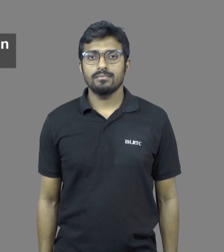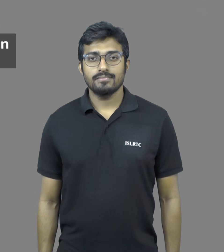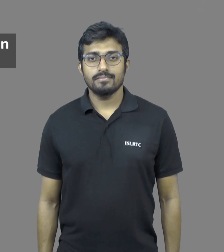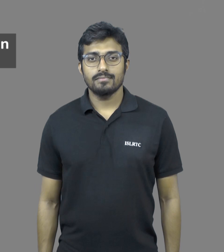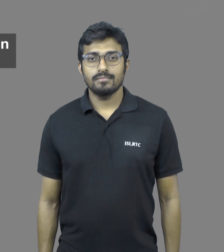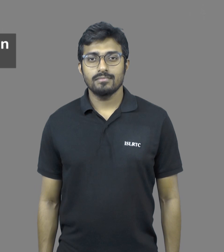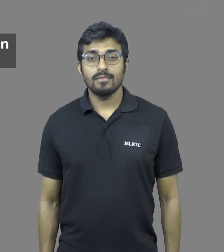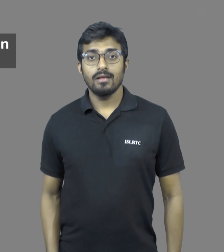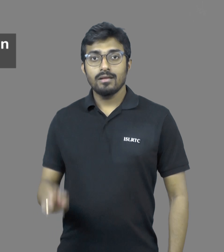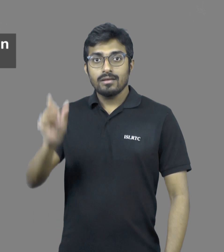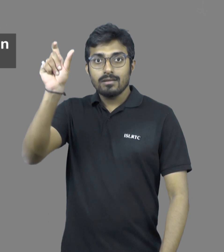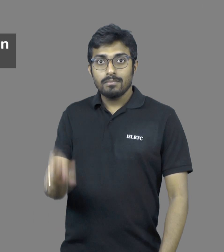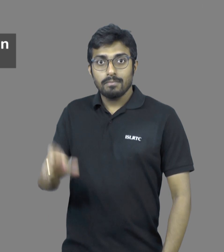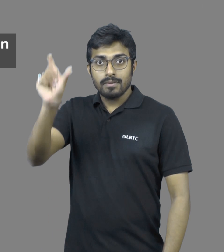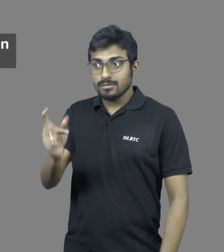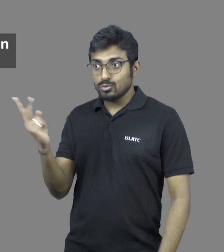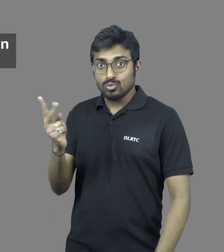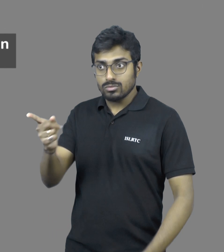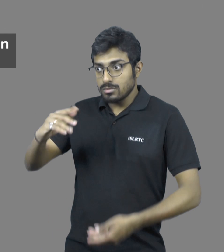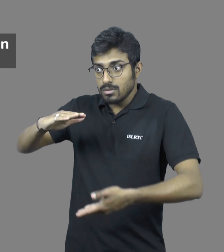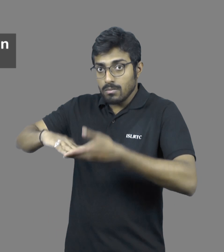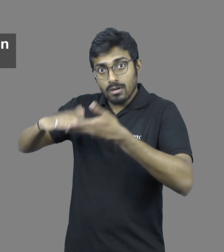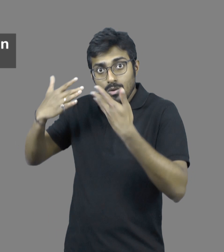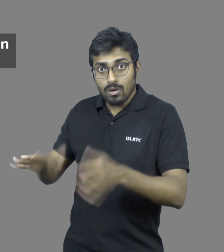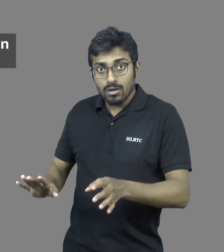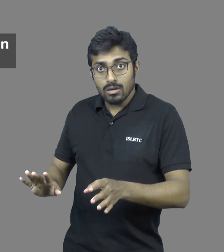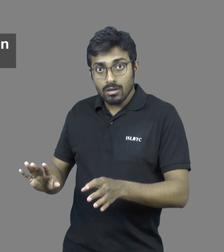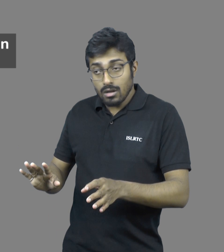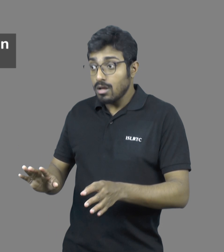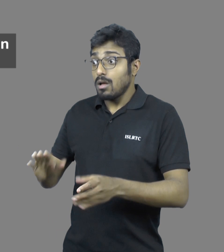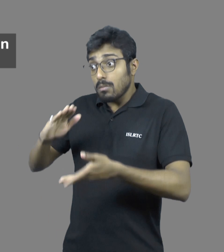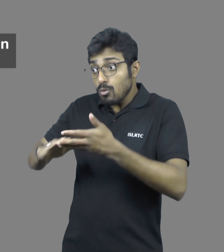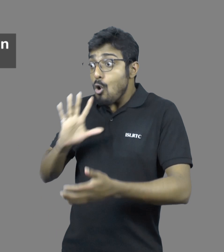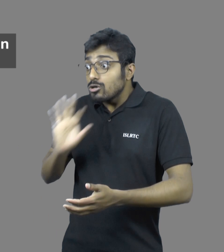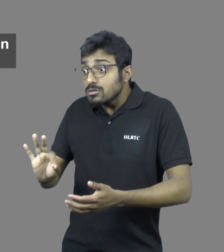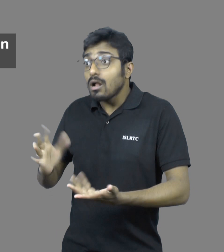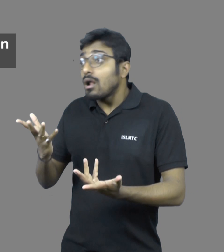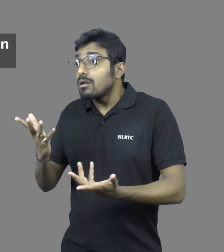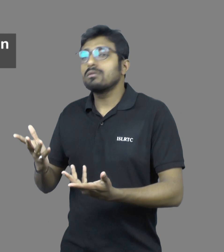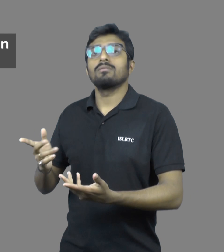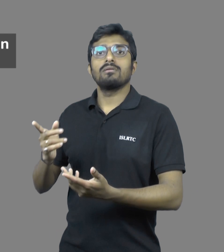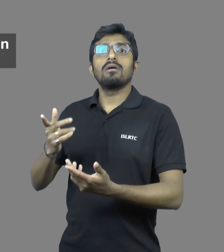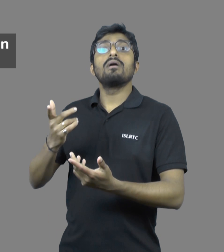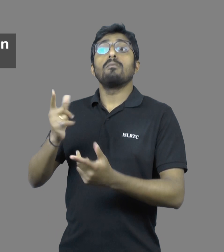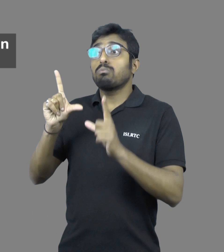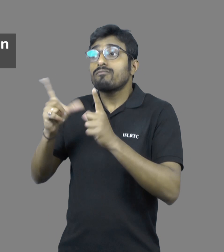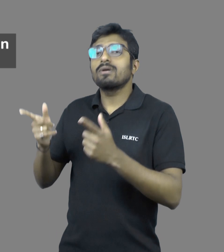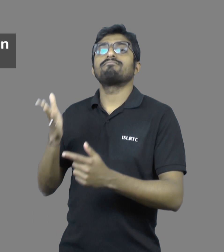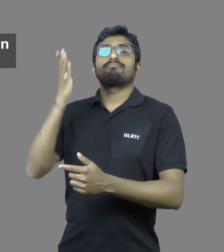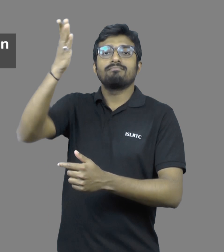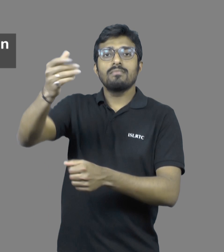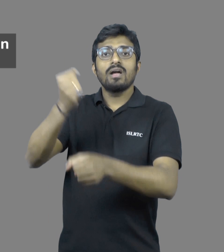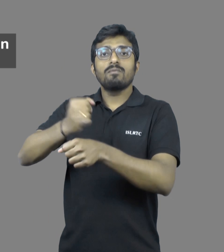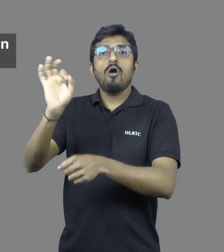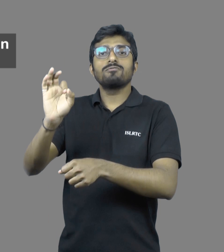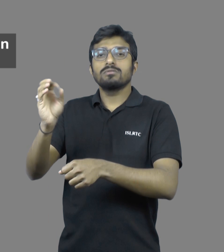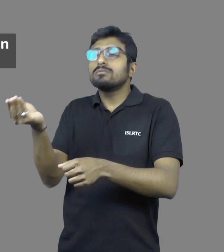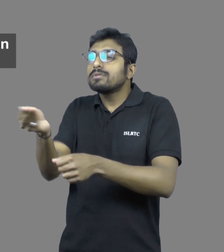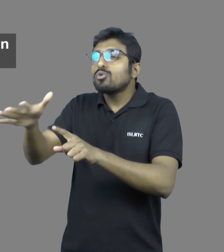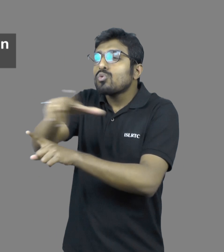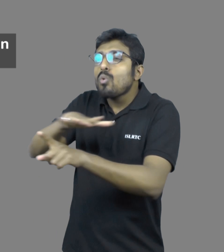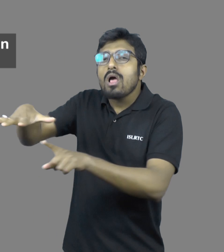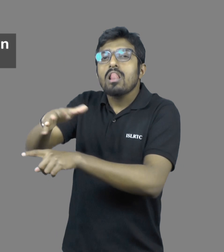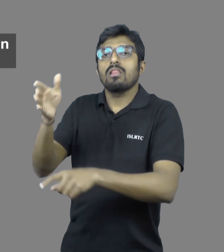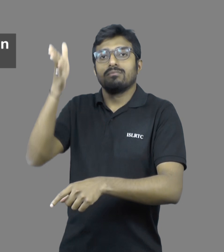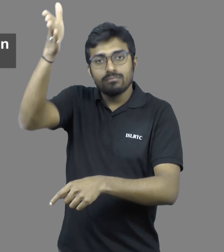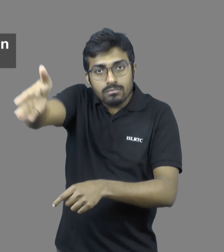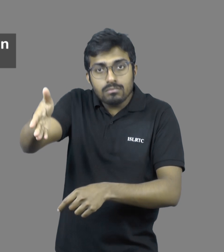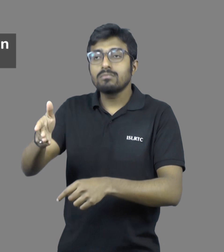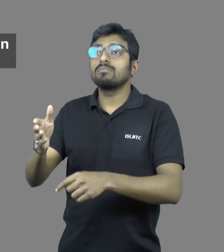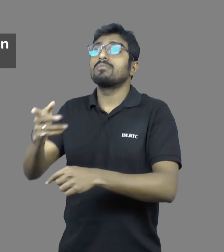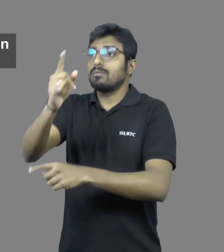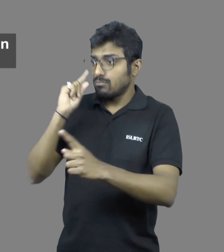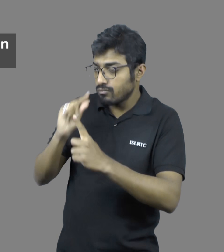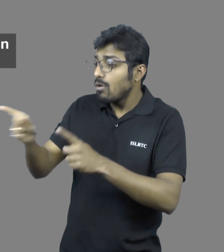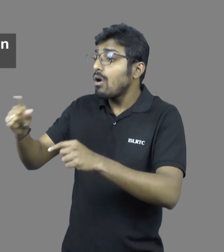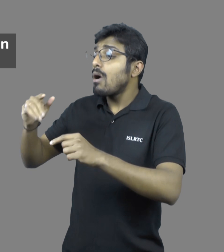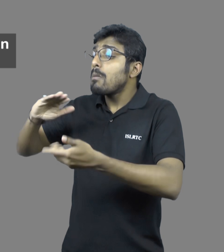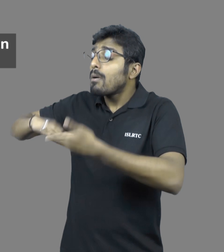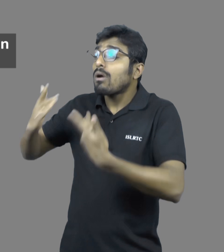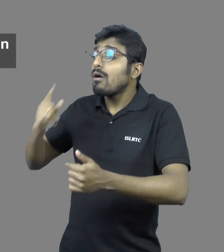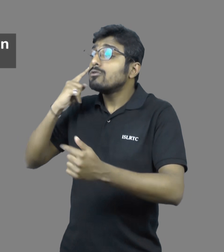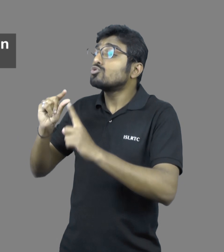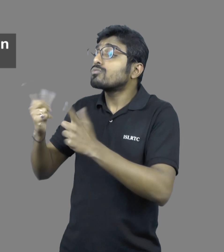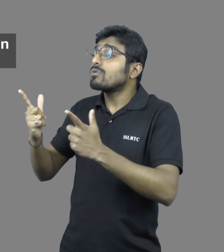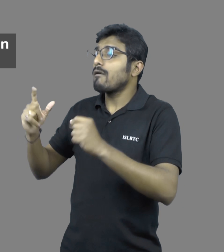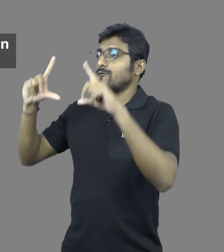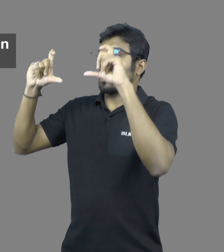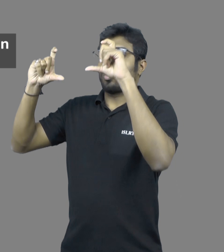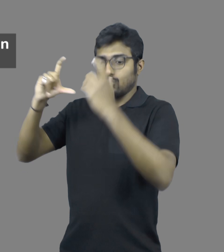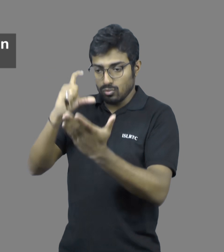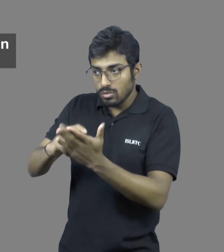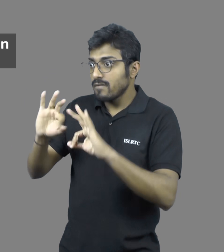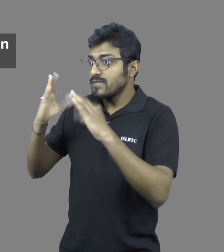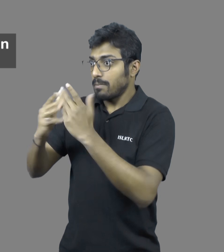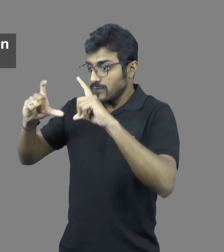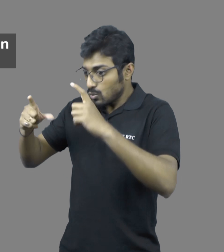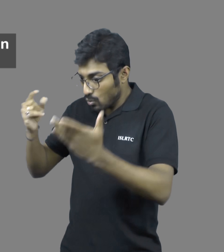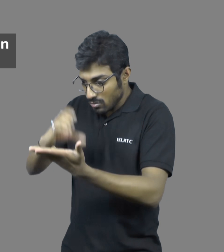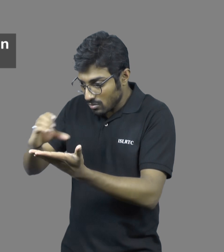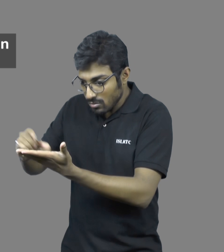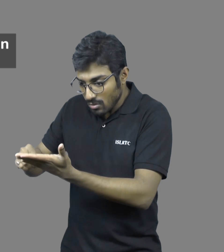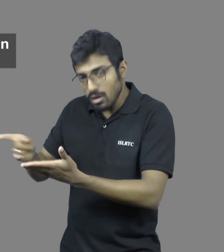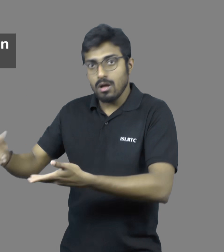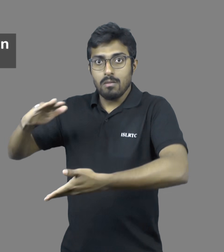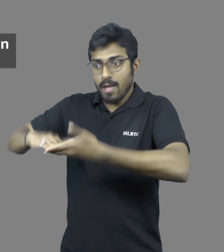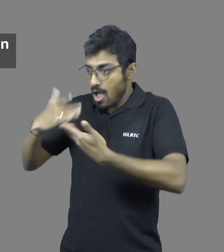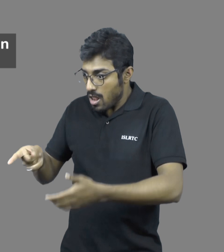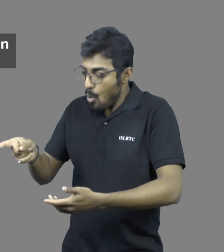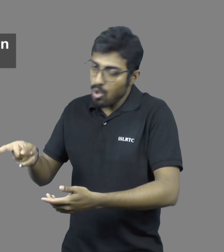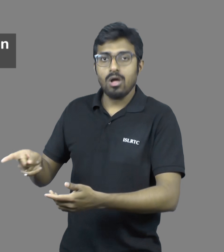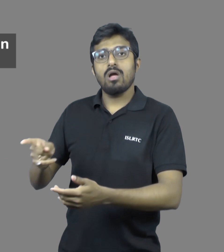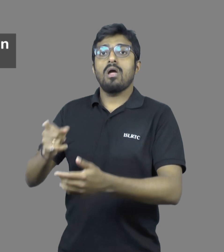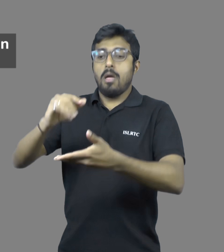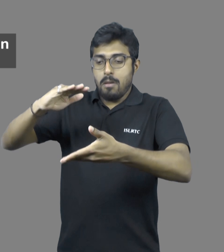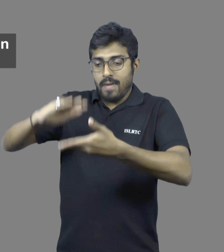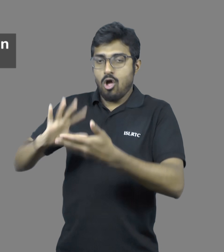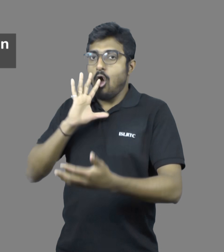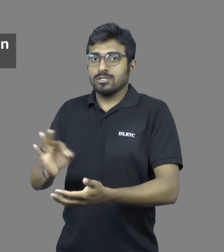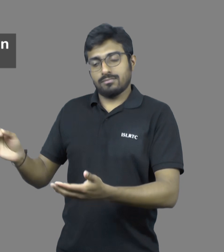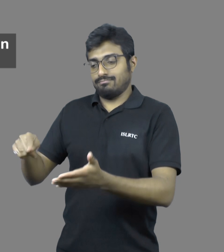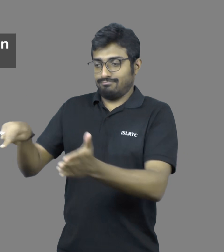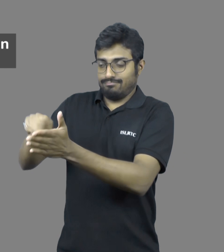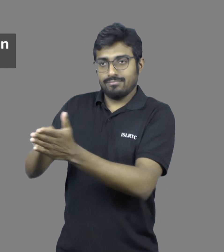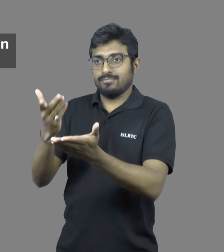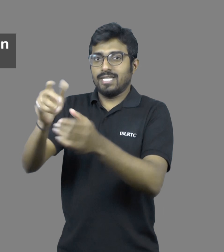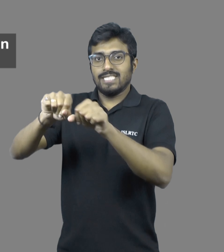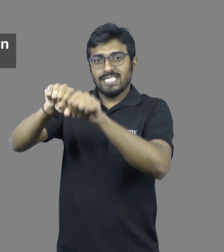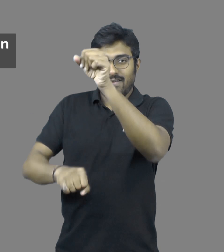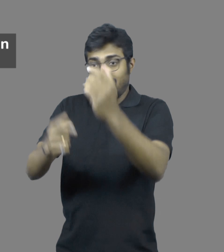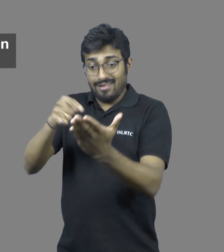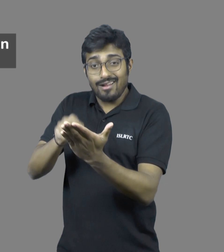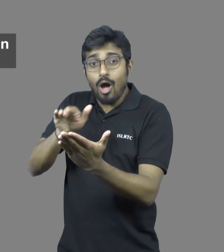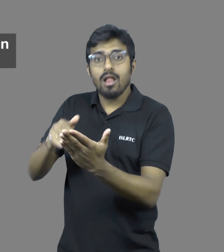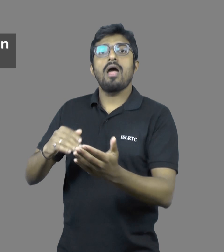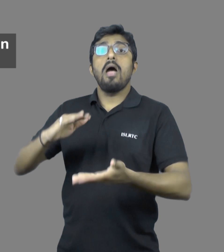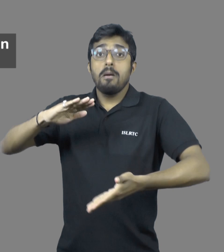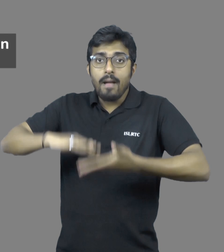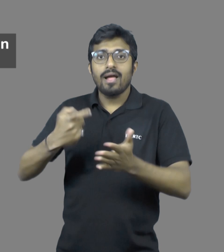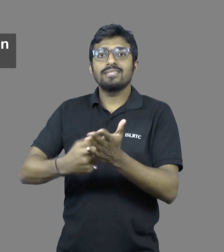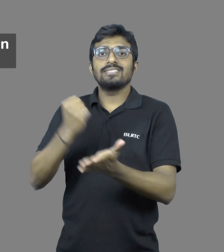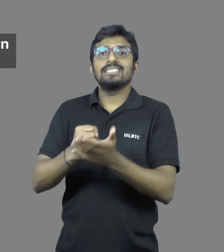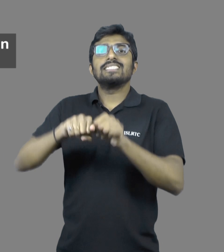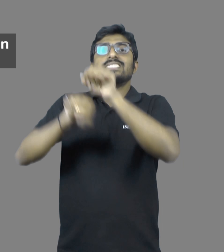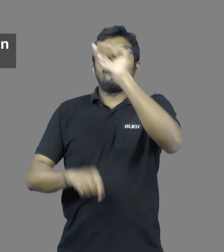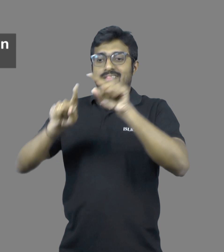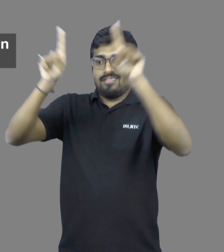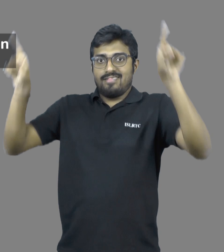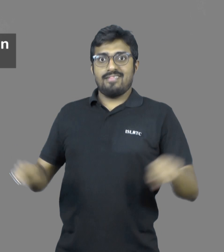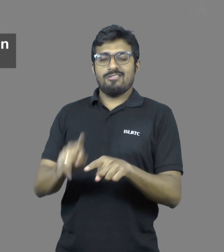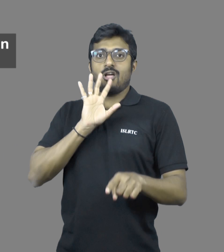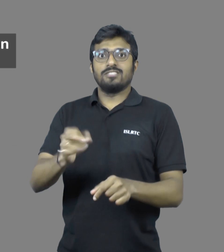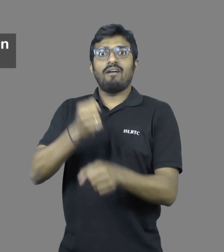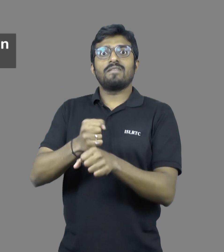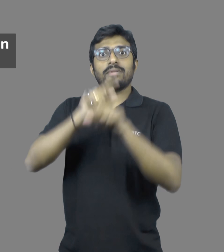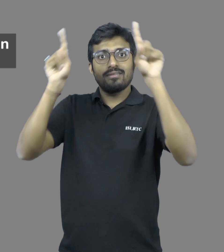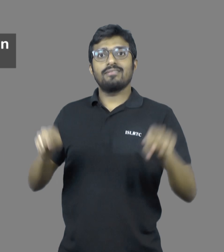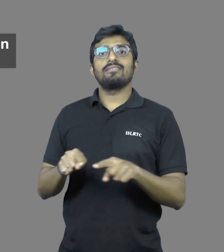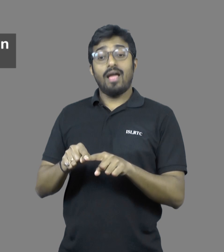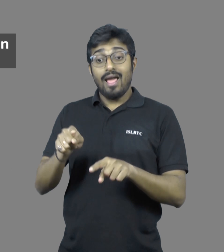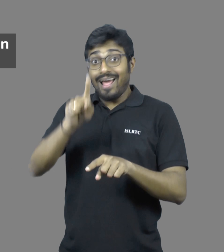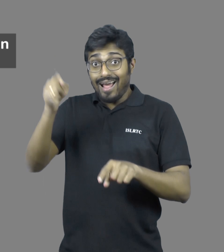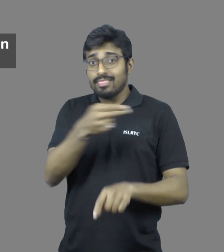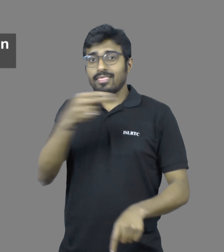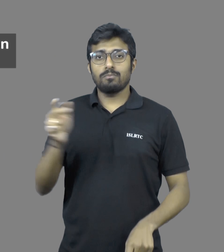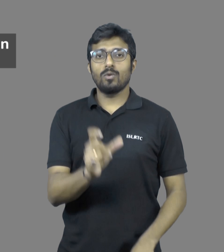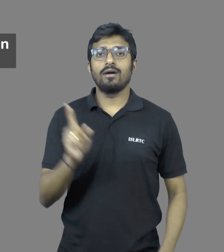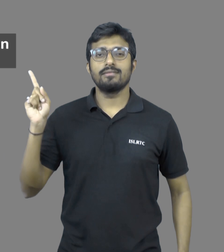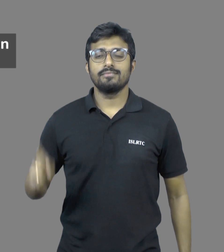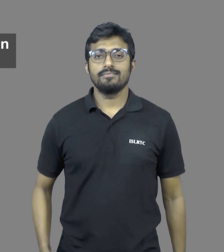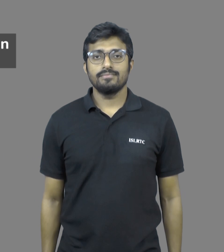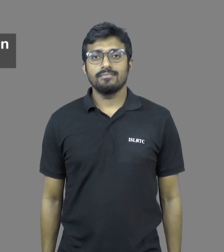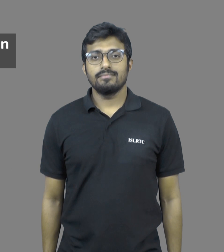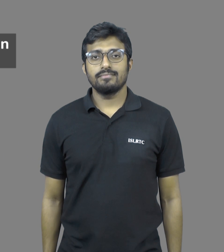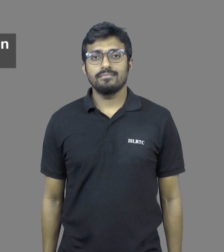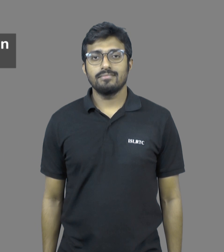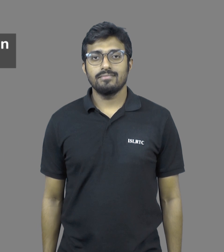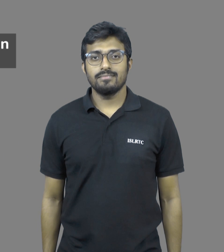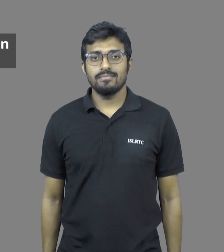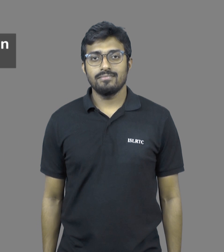Marriage Registration Certificate